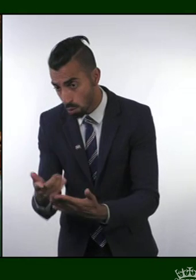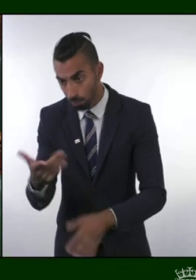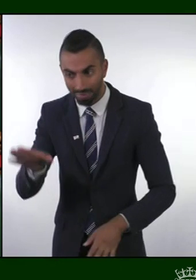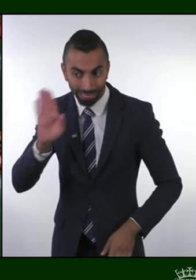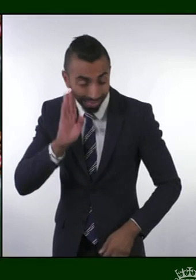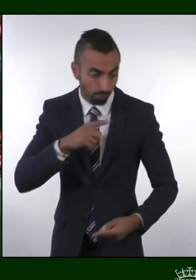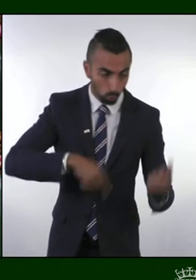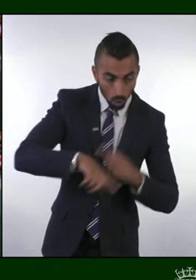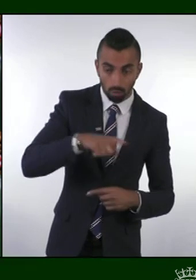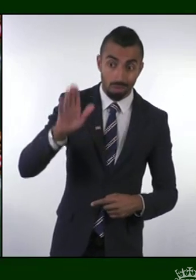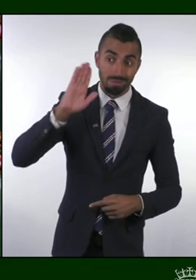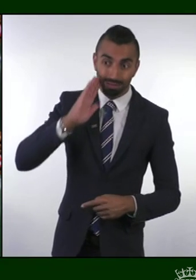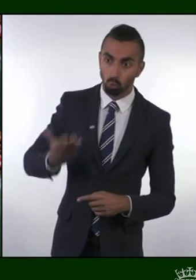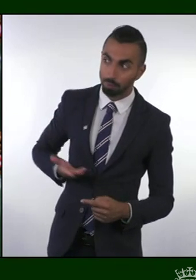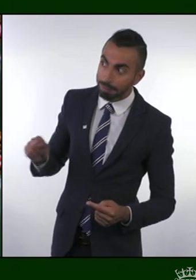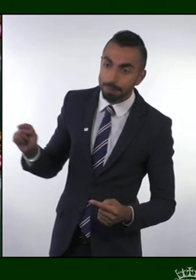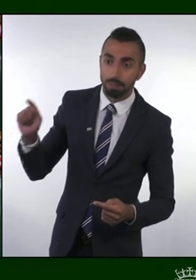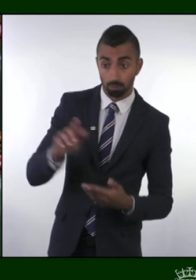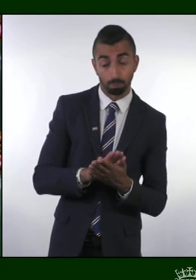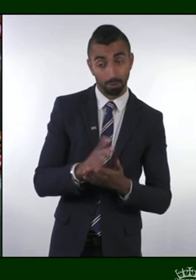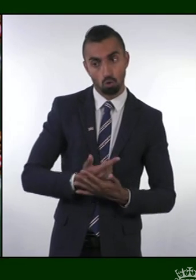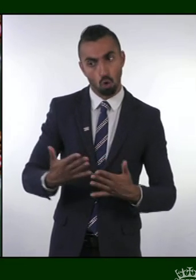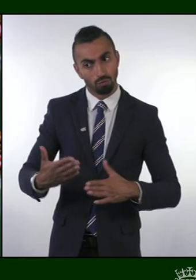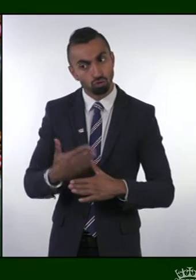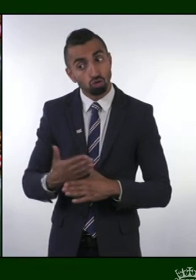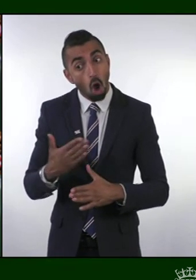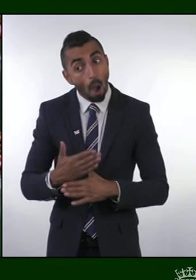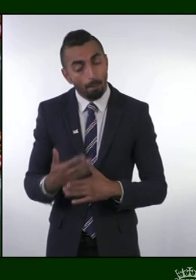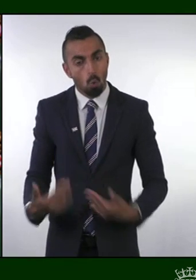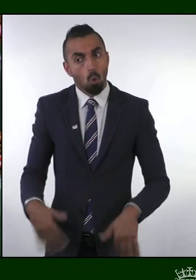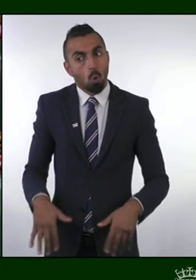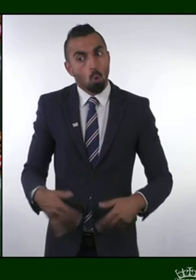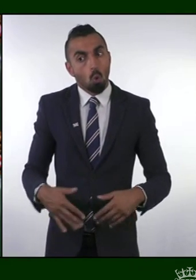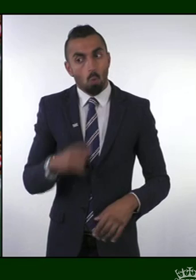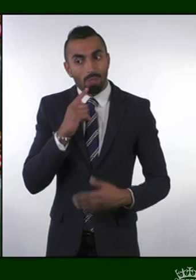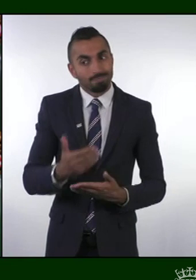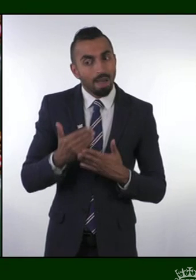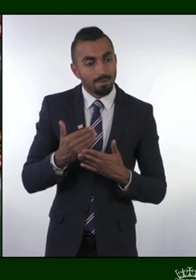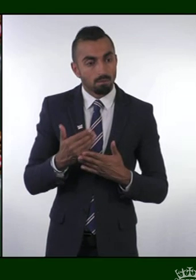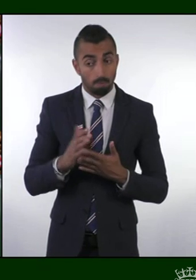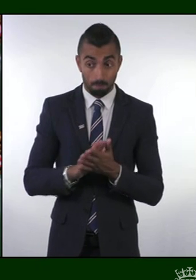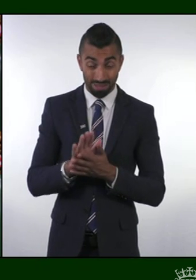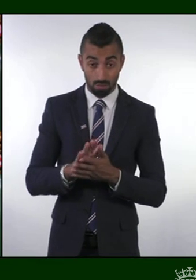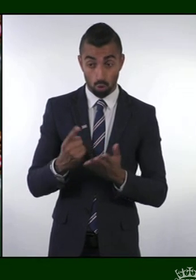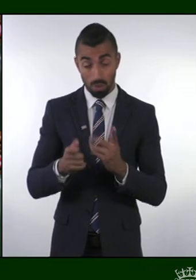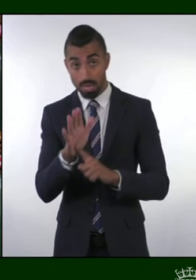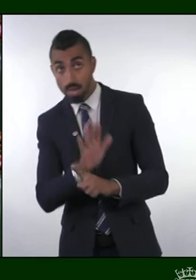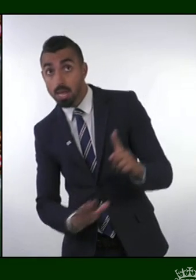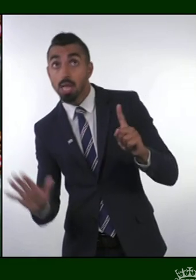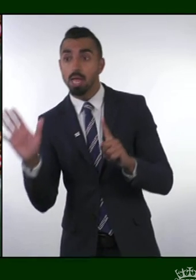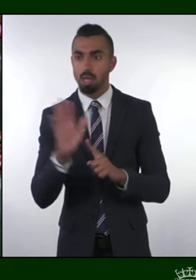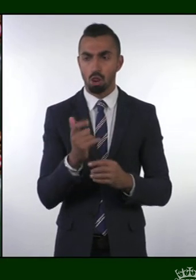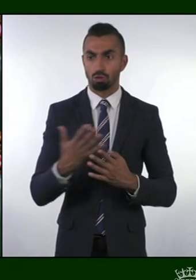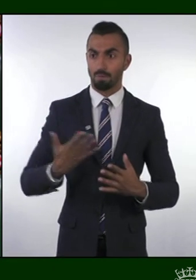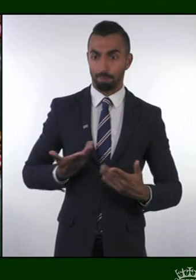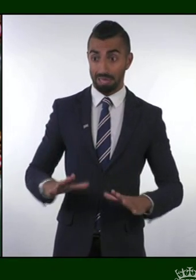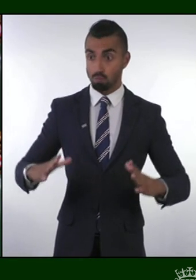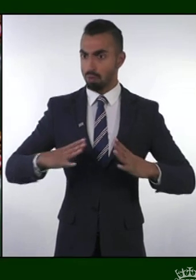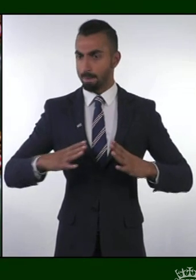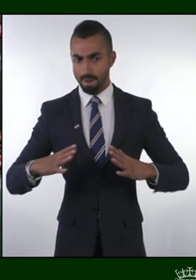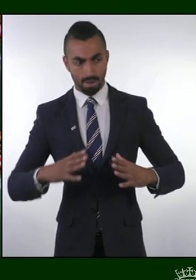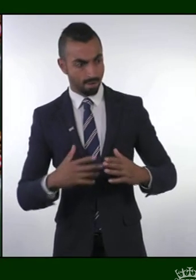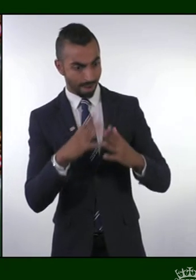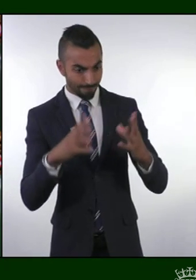The Chancellor has done his bit, and businesses across the country have done theirs in getting ready to make our bars, pubs, restaurants and hotels safe to welcome customers.